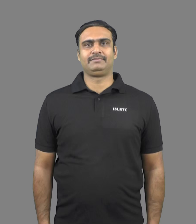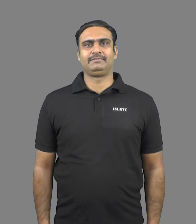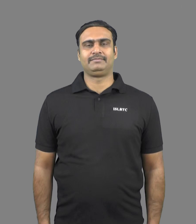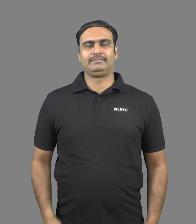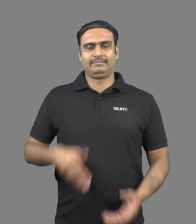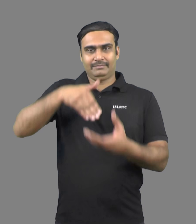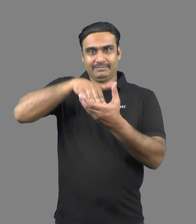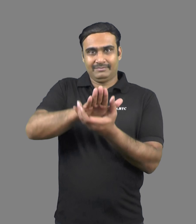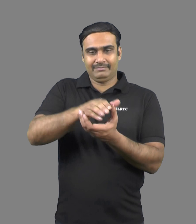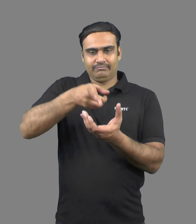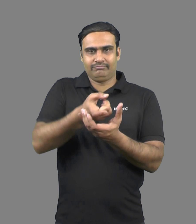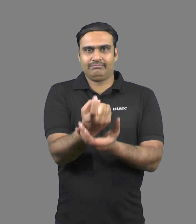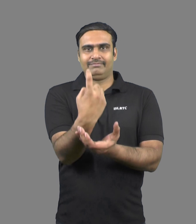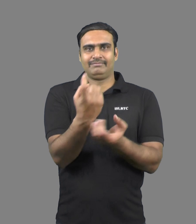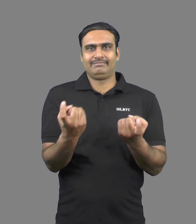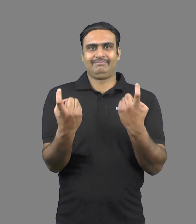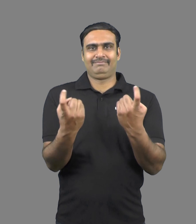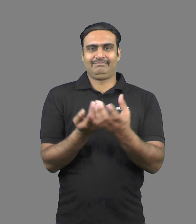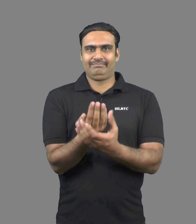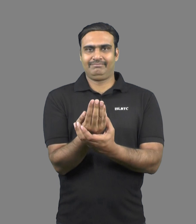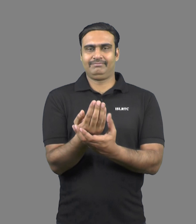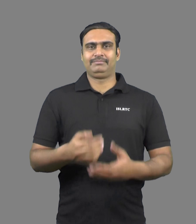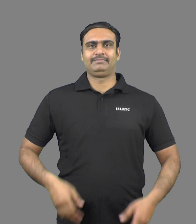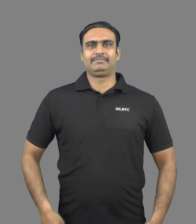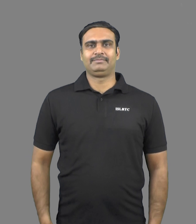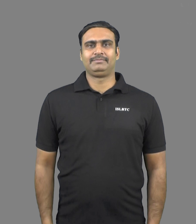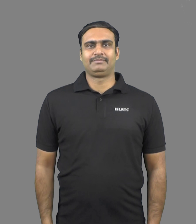Jutti Mojri